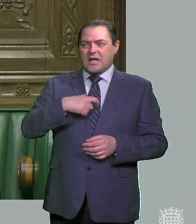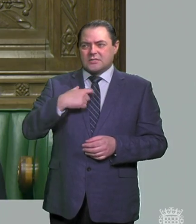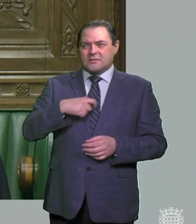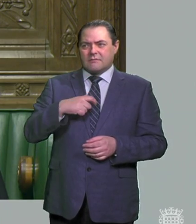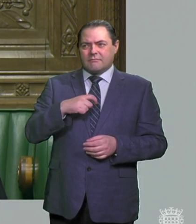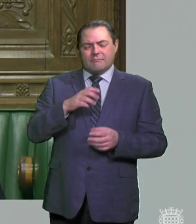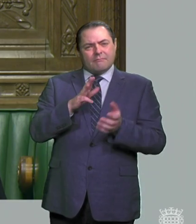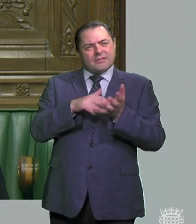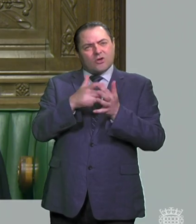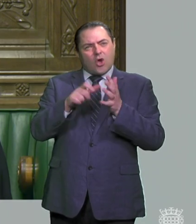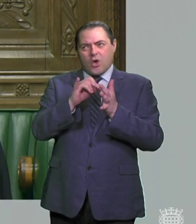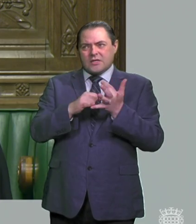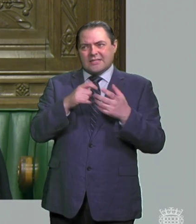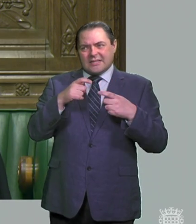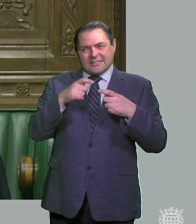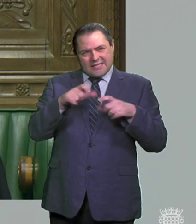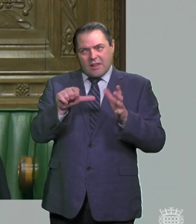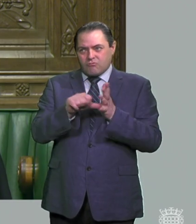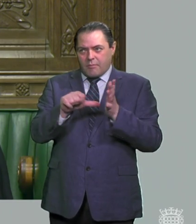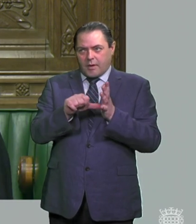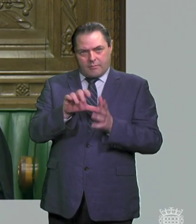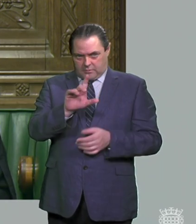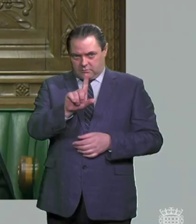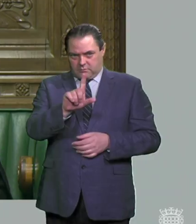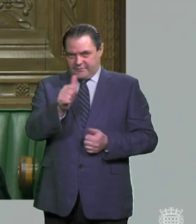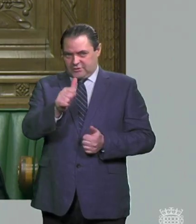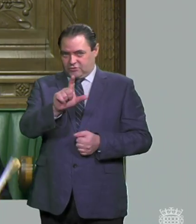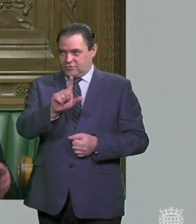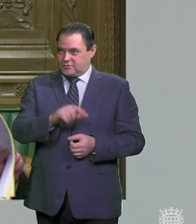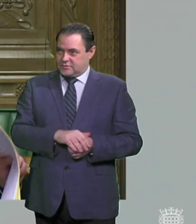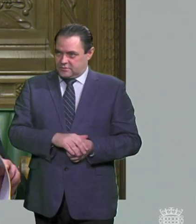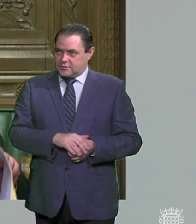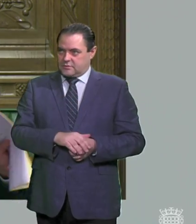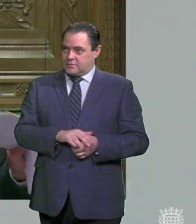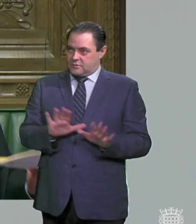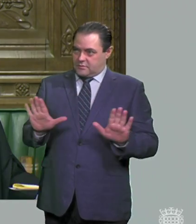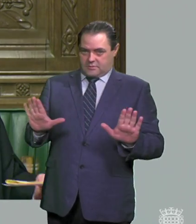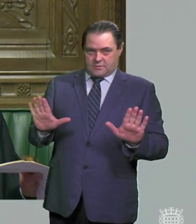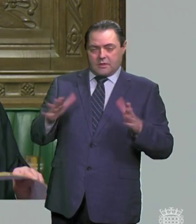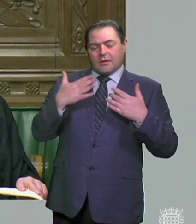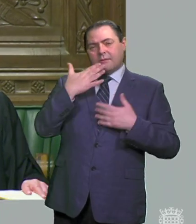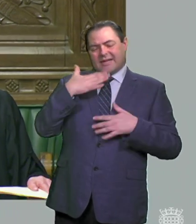We keep having this little problem; we will have no more.